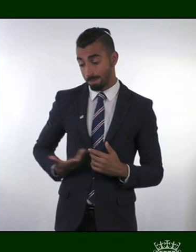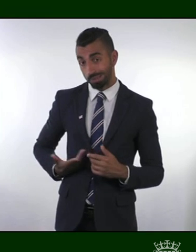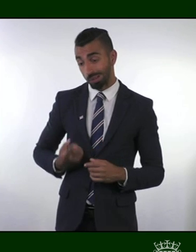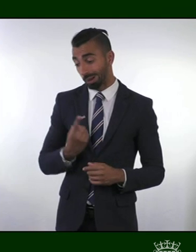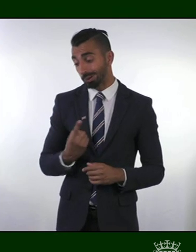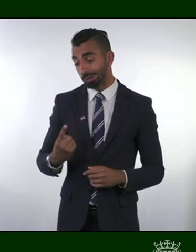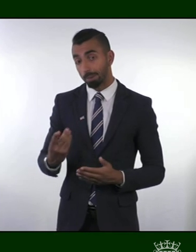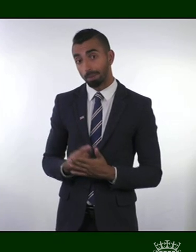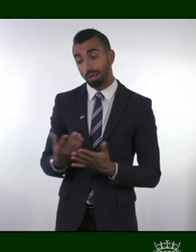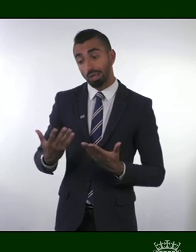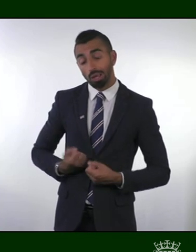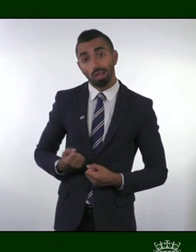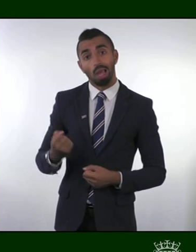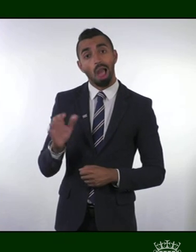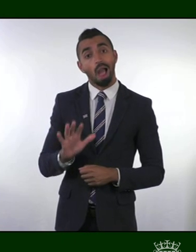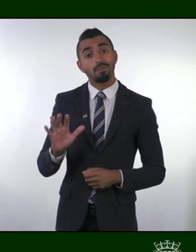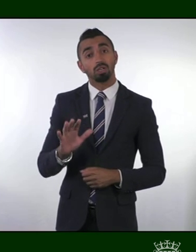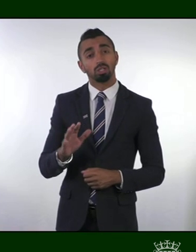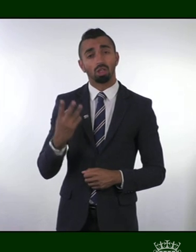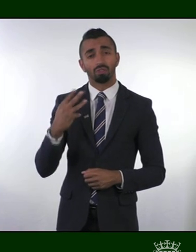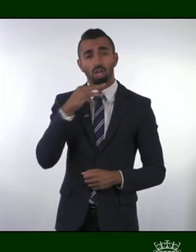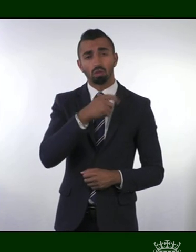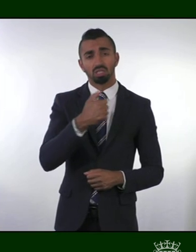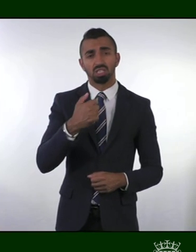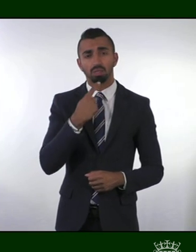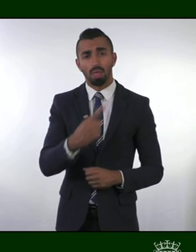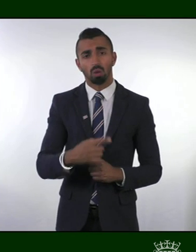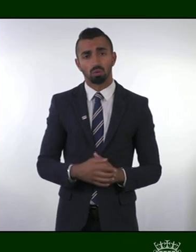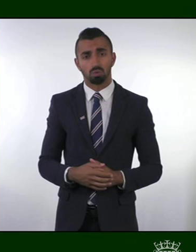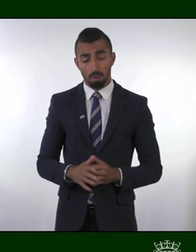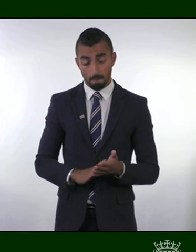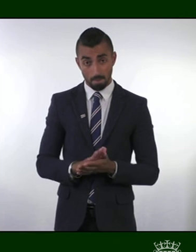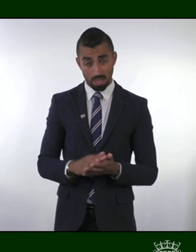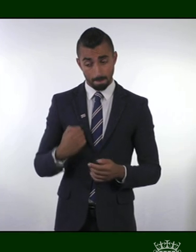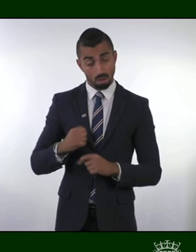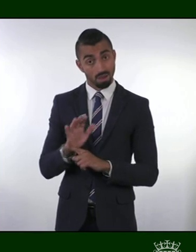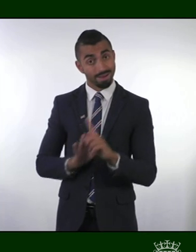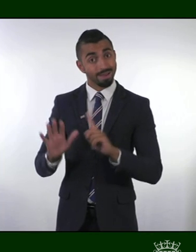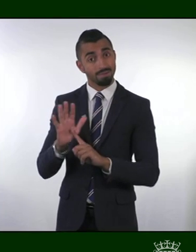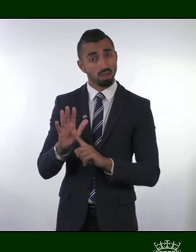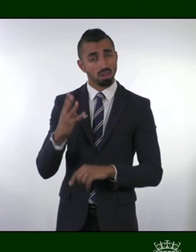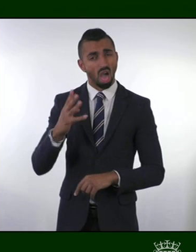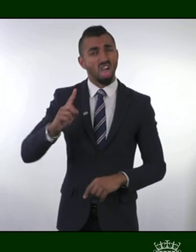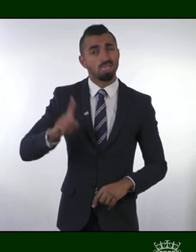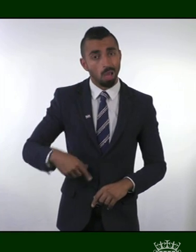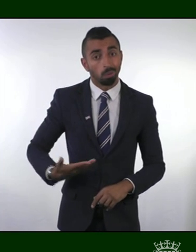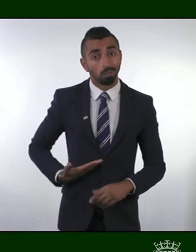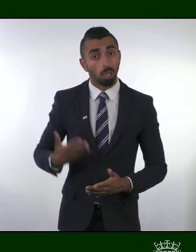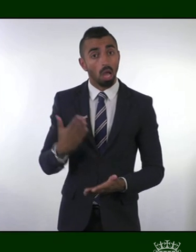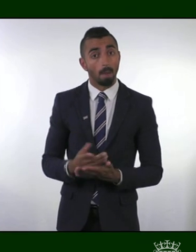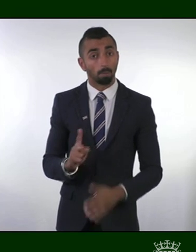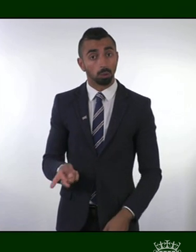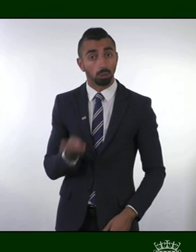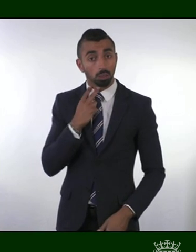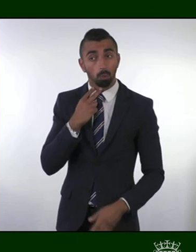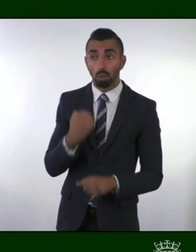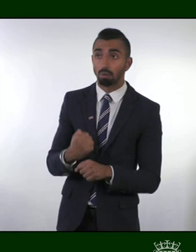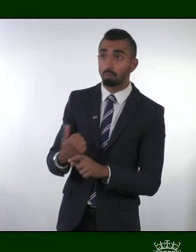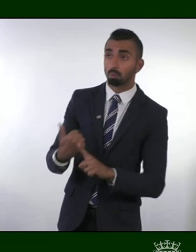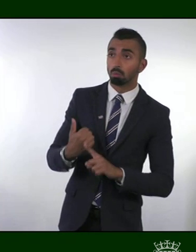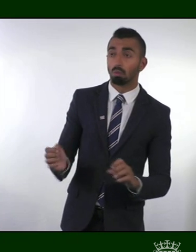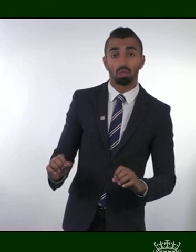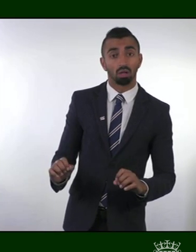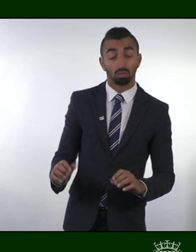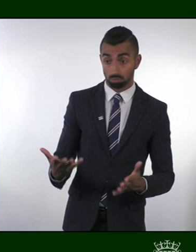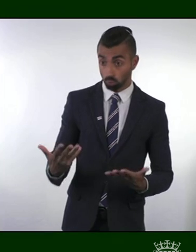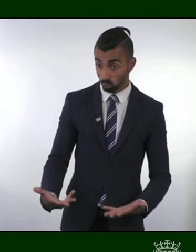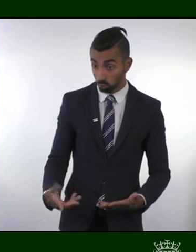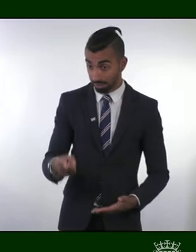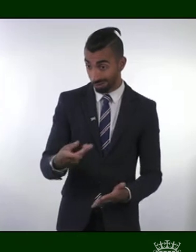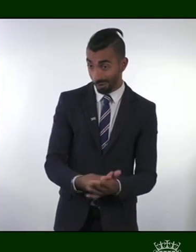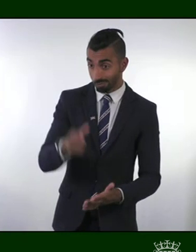What can he say to those 9,000 disappointed businesses, and will he back up today’s announcements with real cash this time?